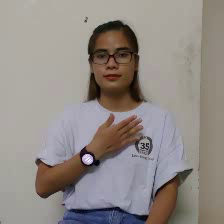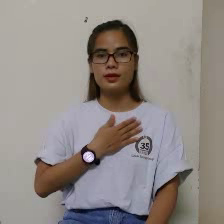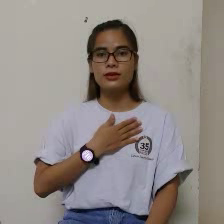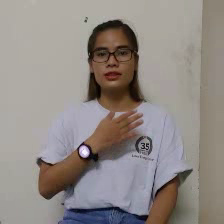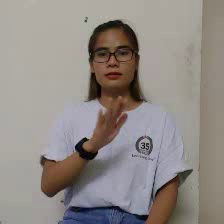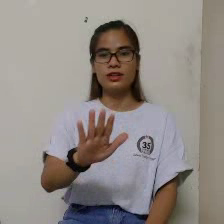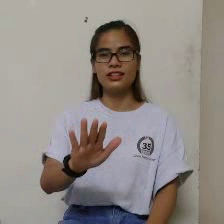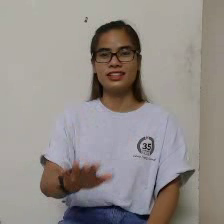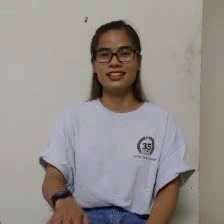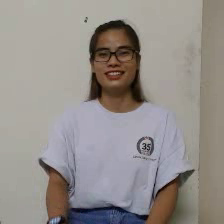Xin phép